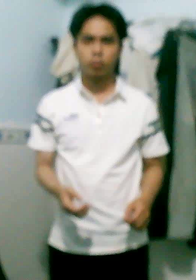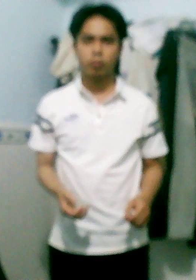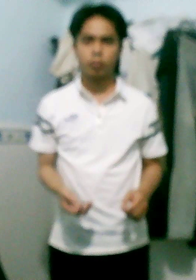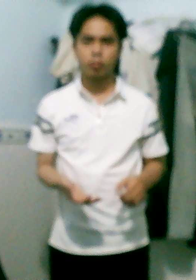tieng viet